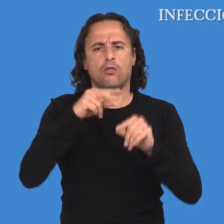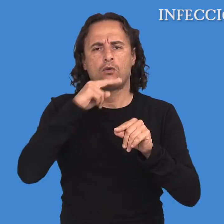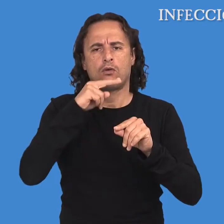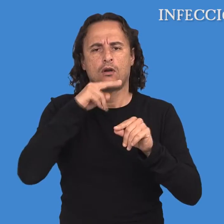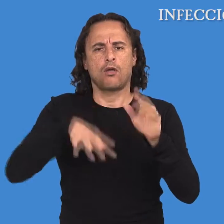pis